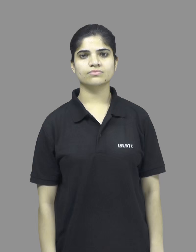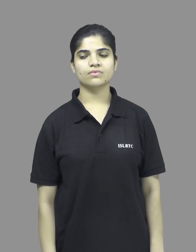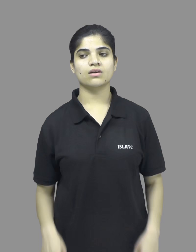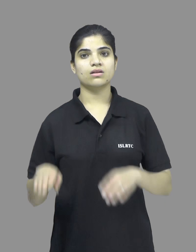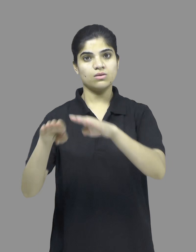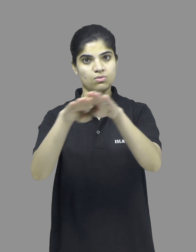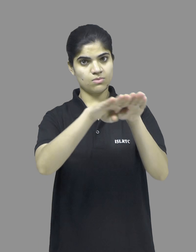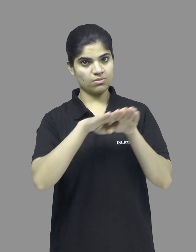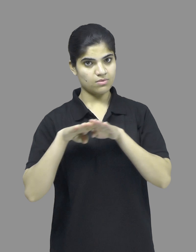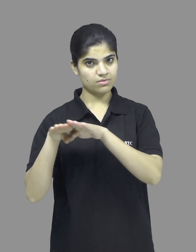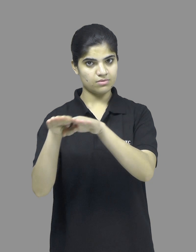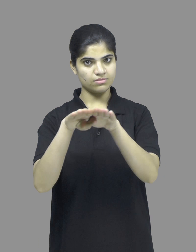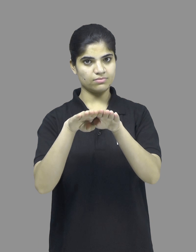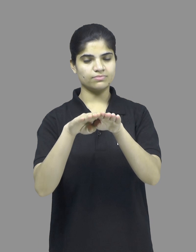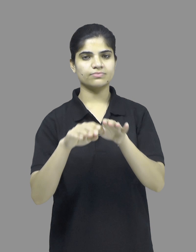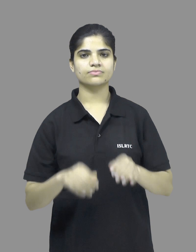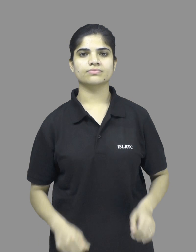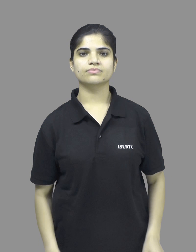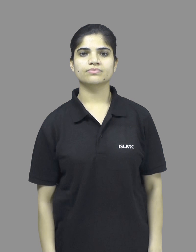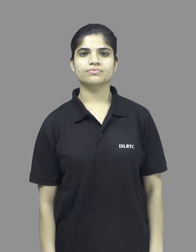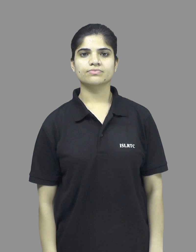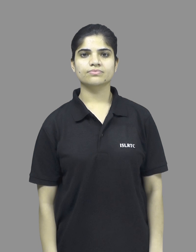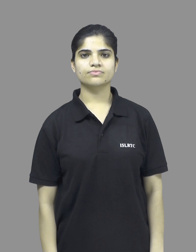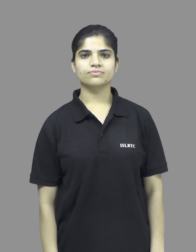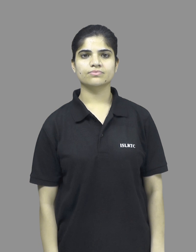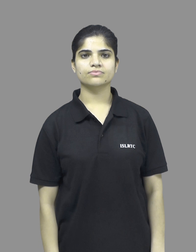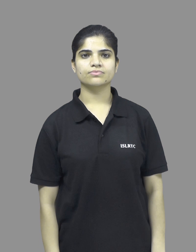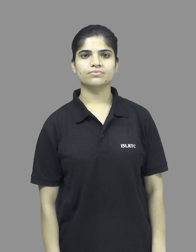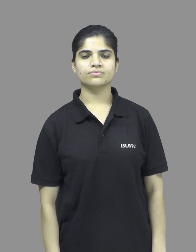Standard Standardization